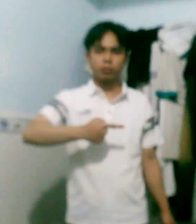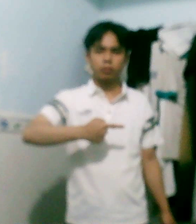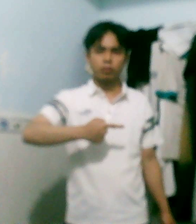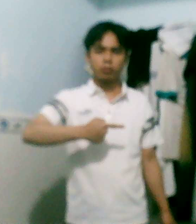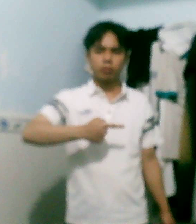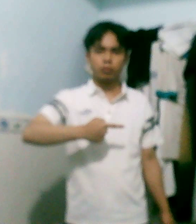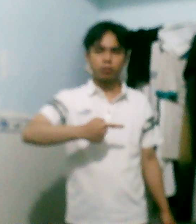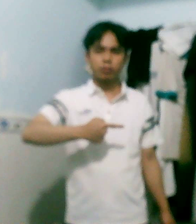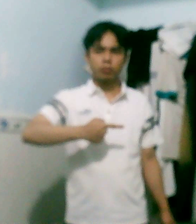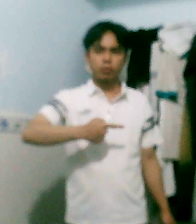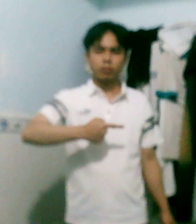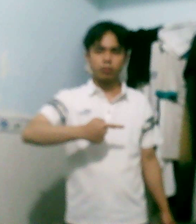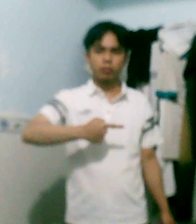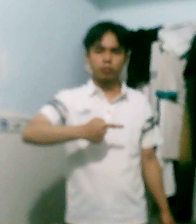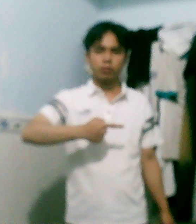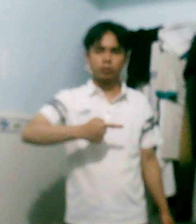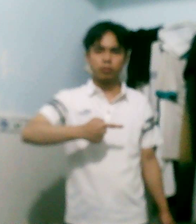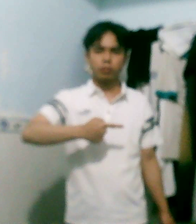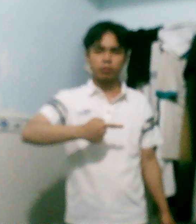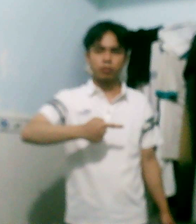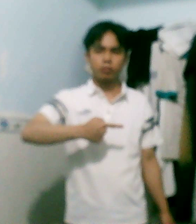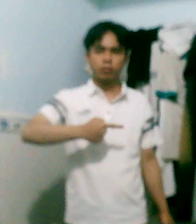g